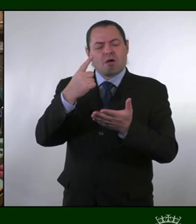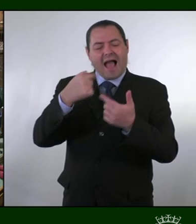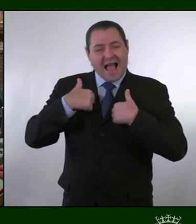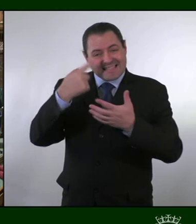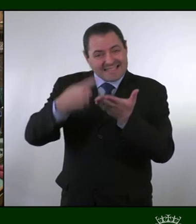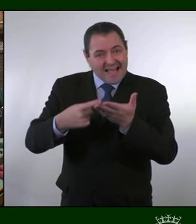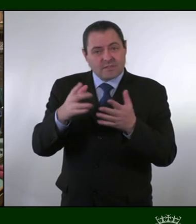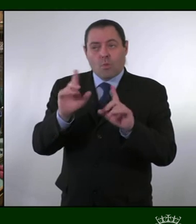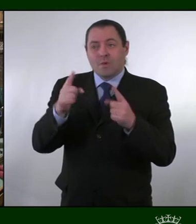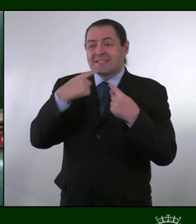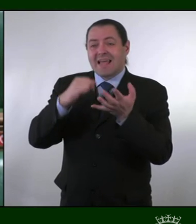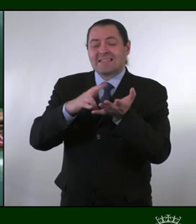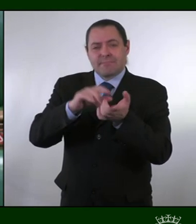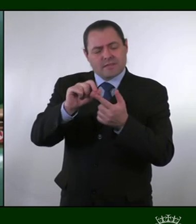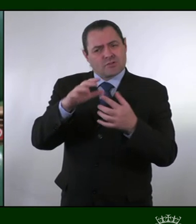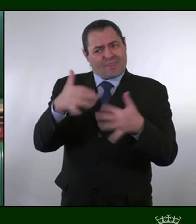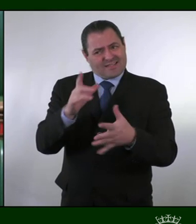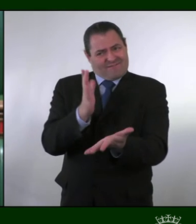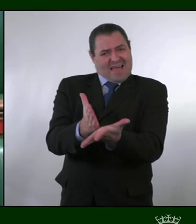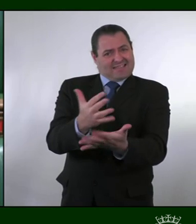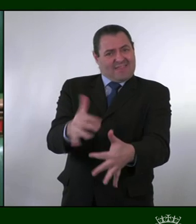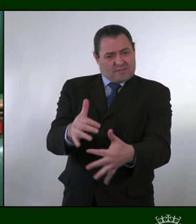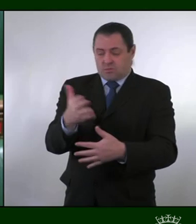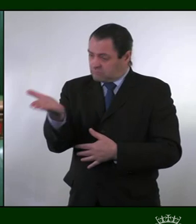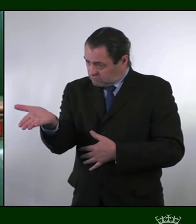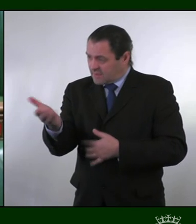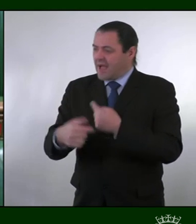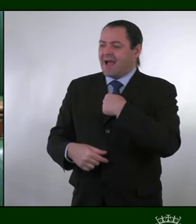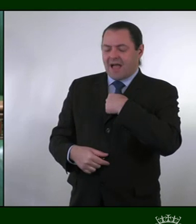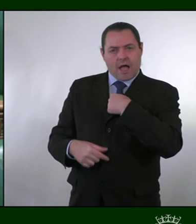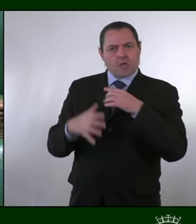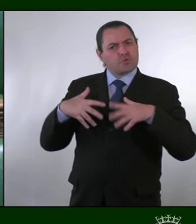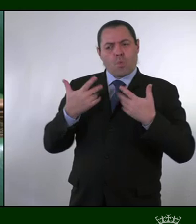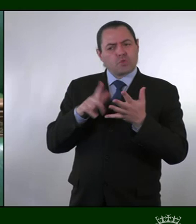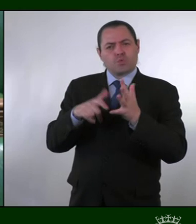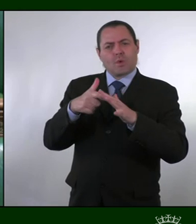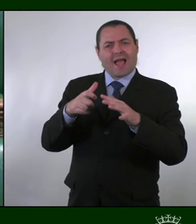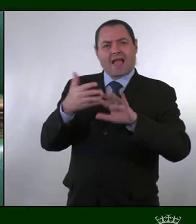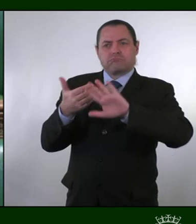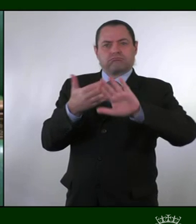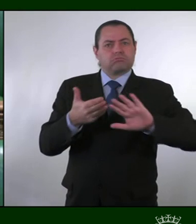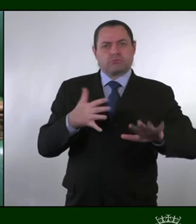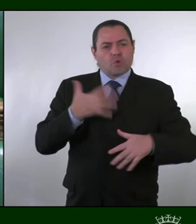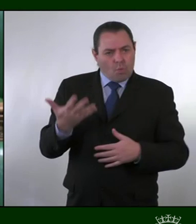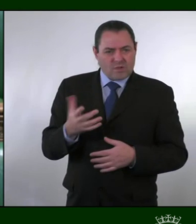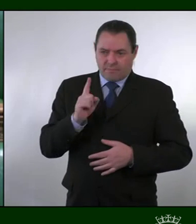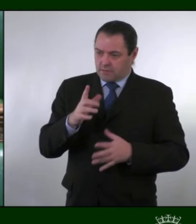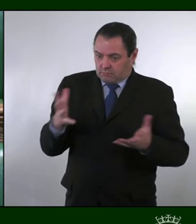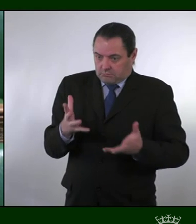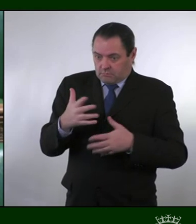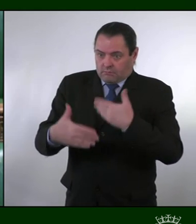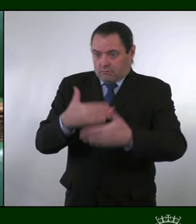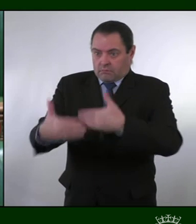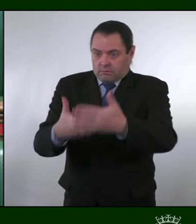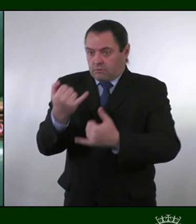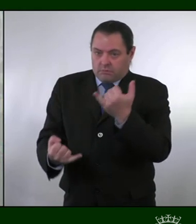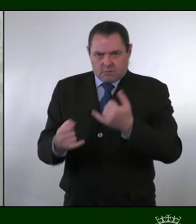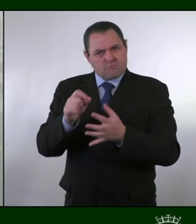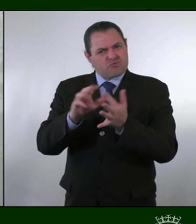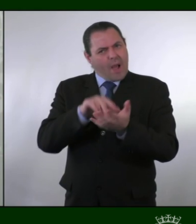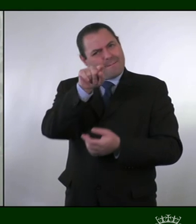Of course I do not want the break-up of the United Kingdom, but if anything is fuelling that break-up, it is the Prime Minister.